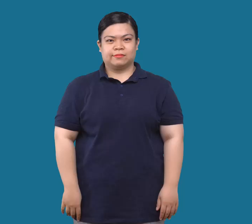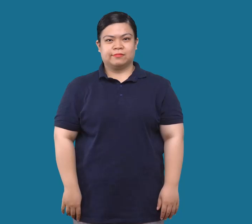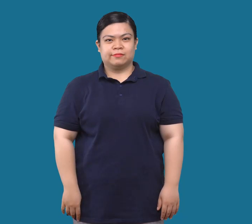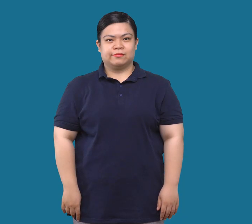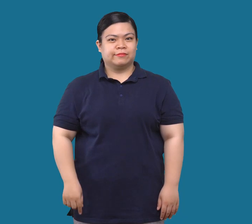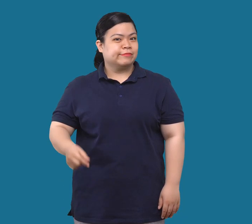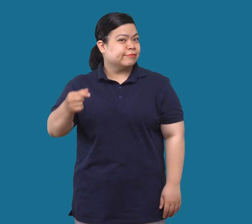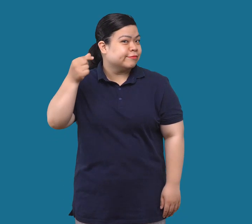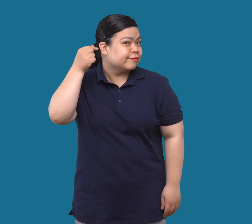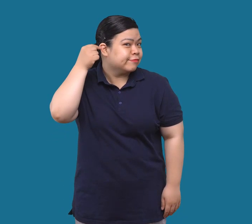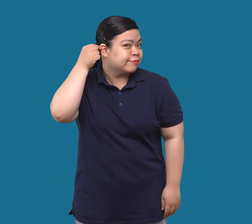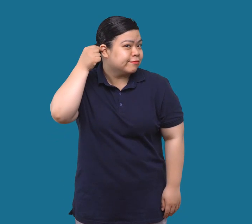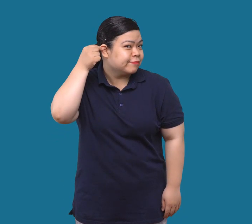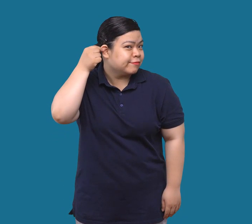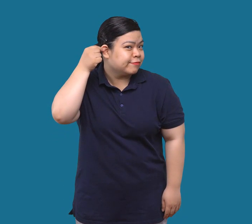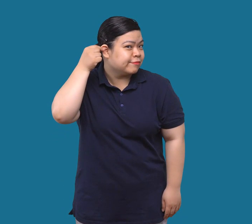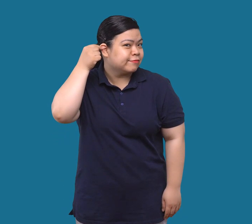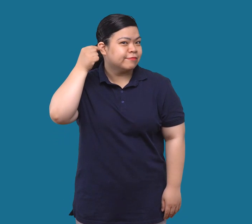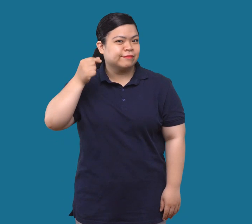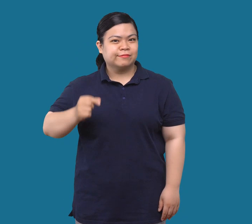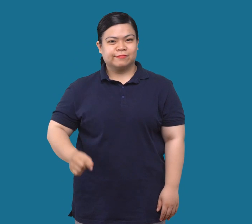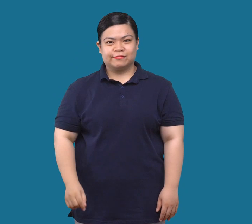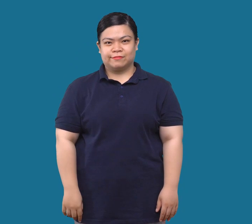tai